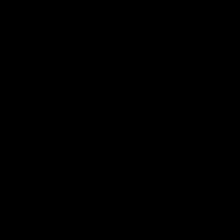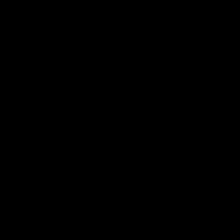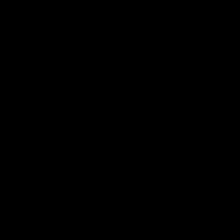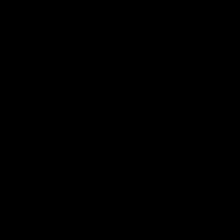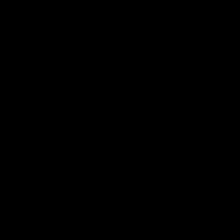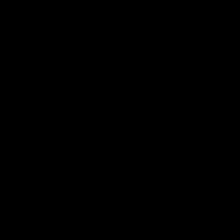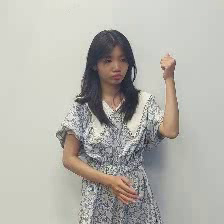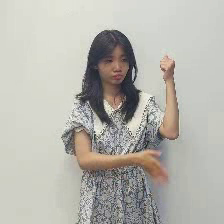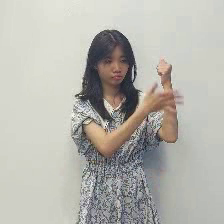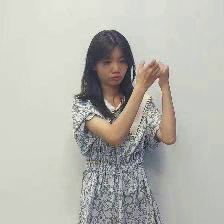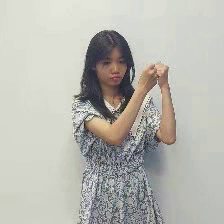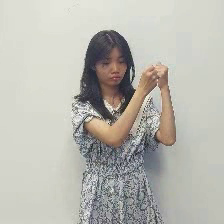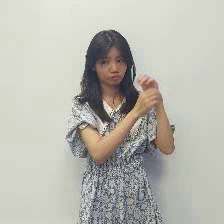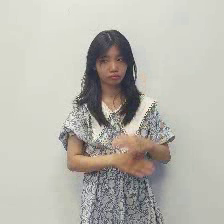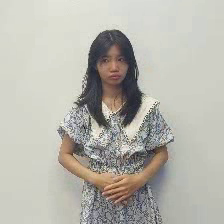Cứu